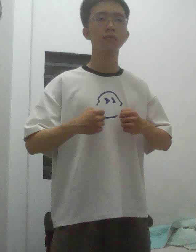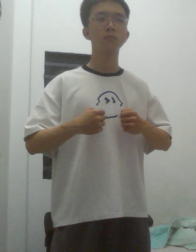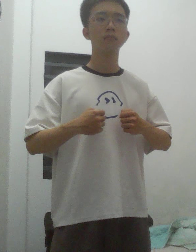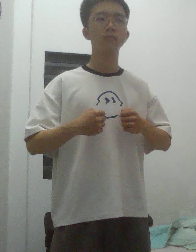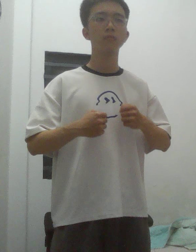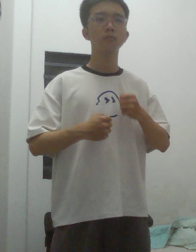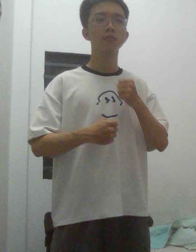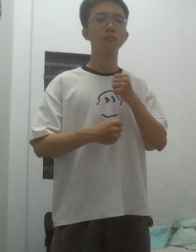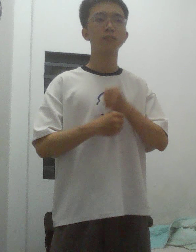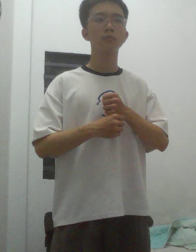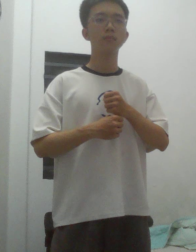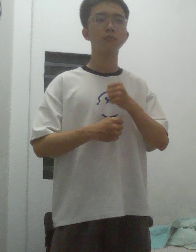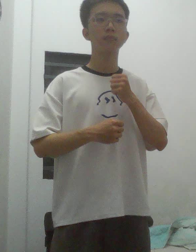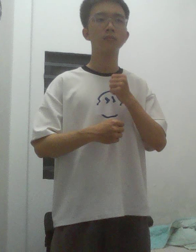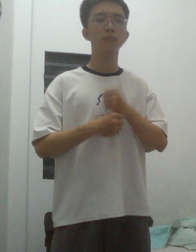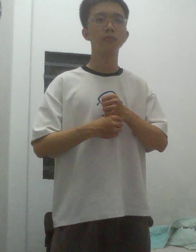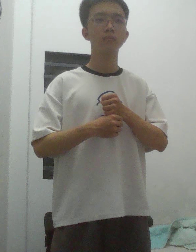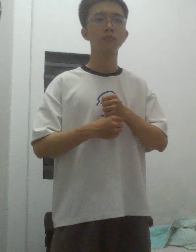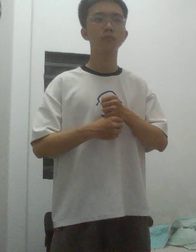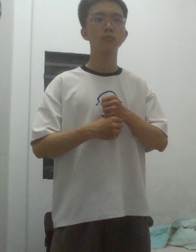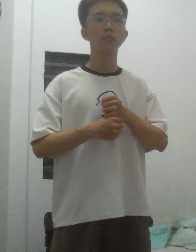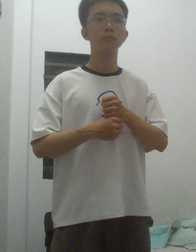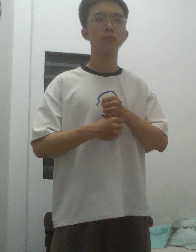cong viec